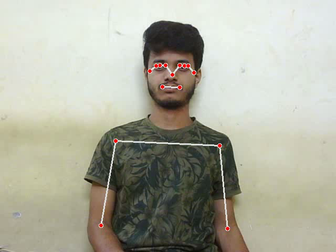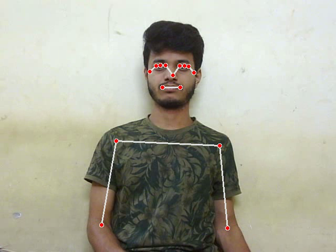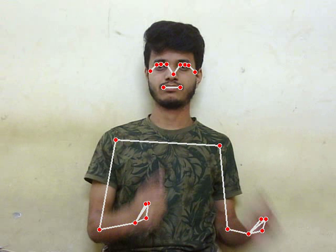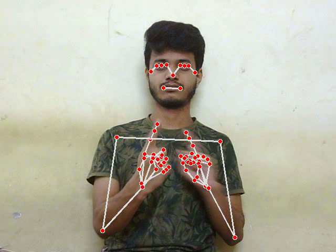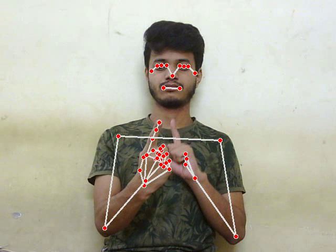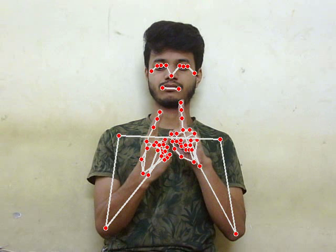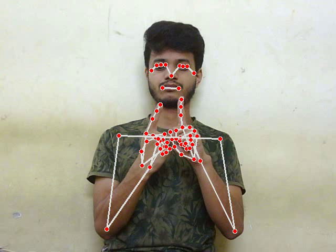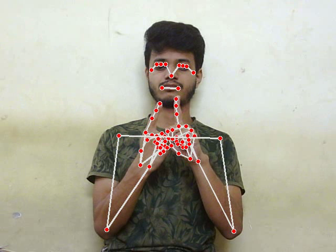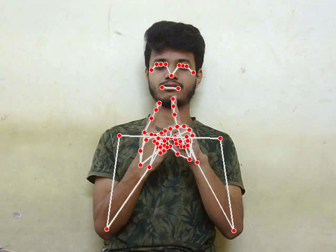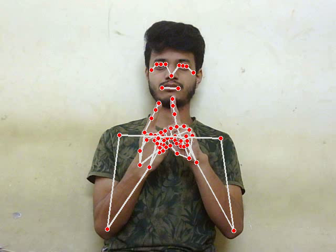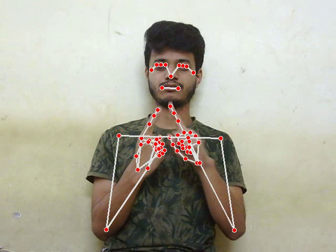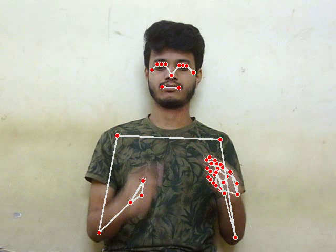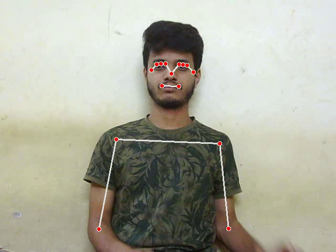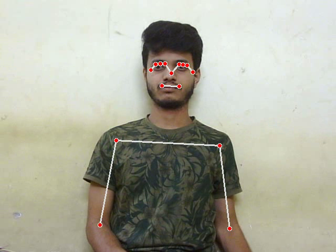meet